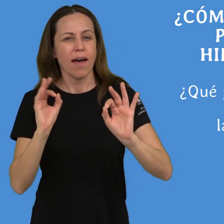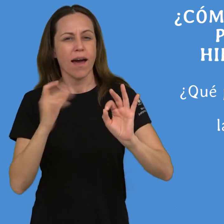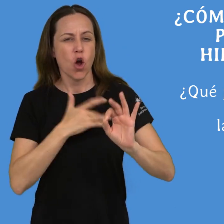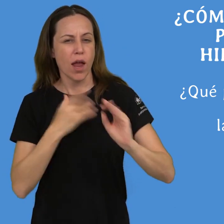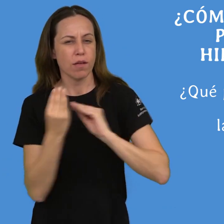corazón